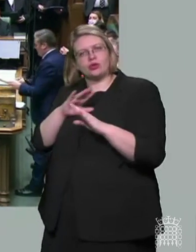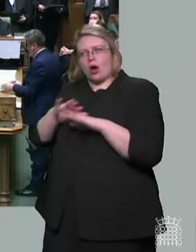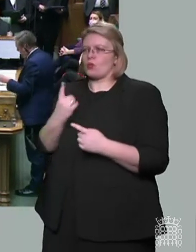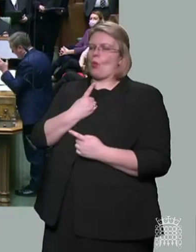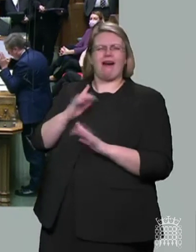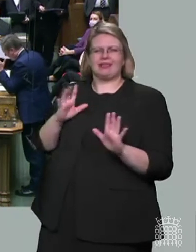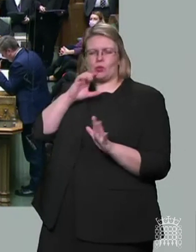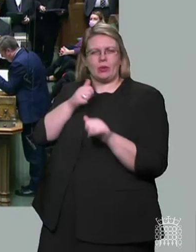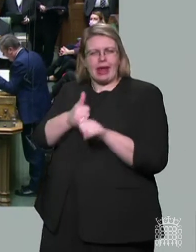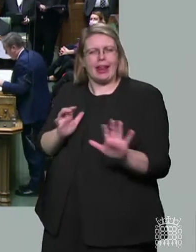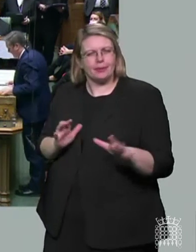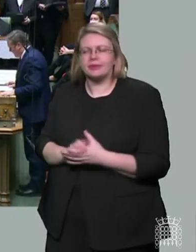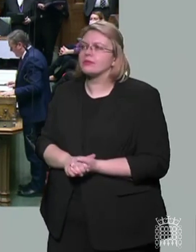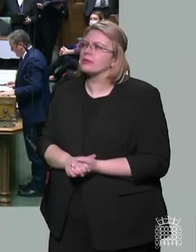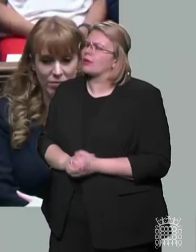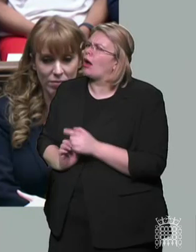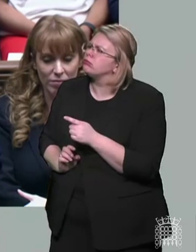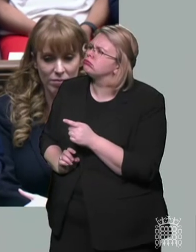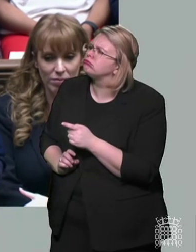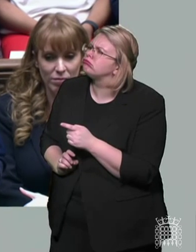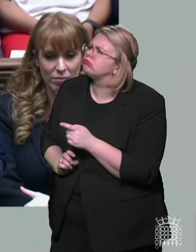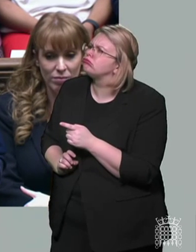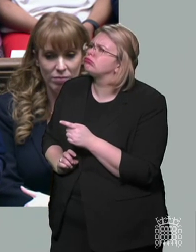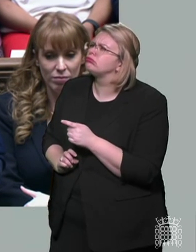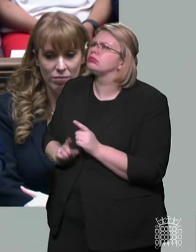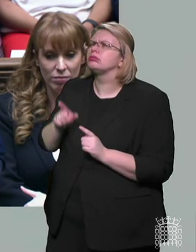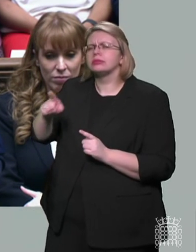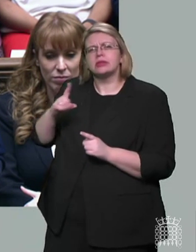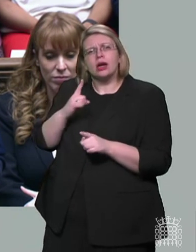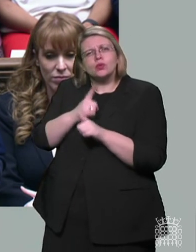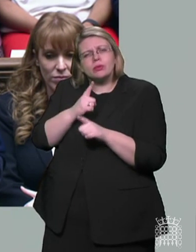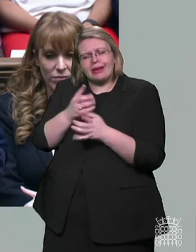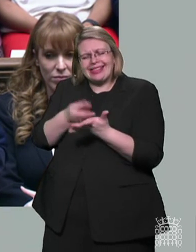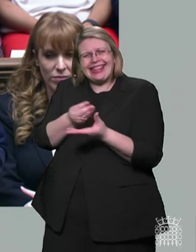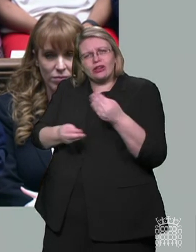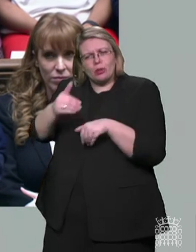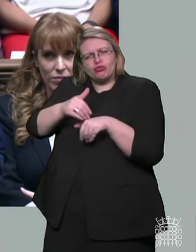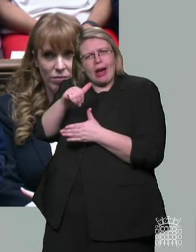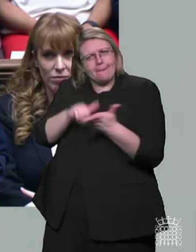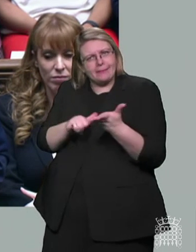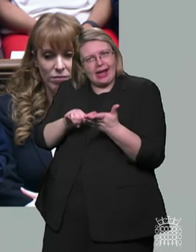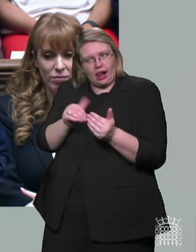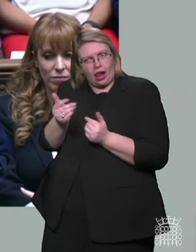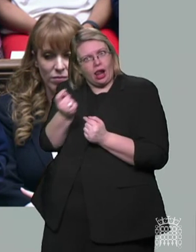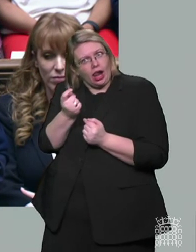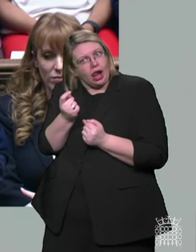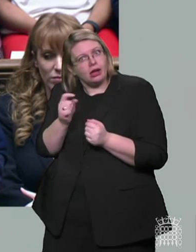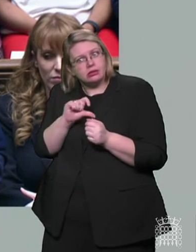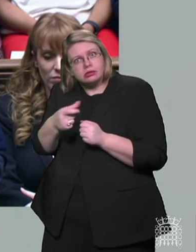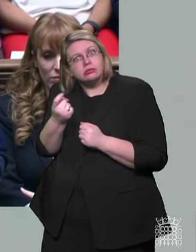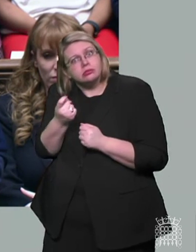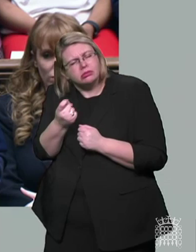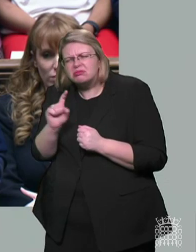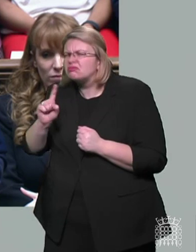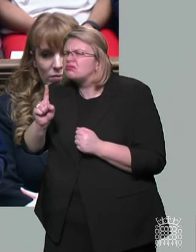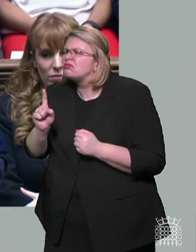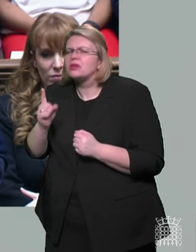I think I heard the Prime Minister say that the economic crime Bill will be in the next Session, but I hope I misheard that.